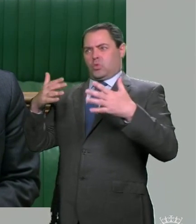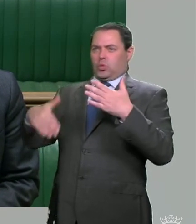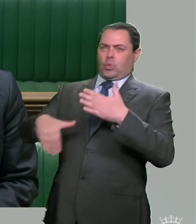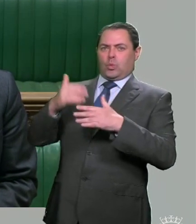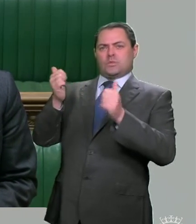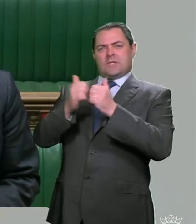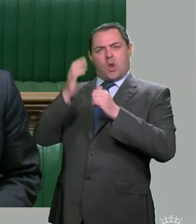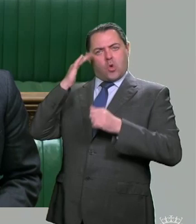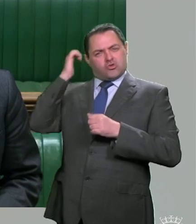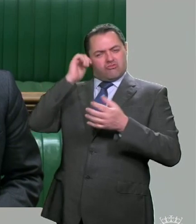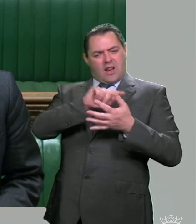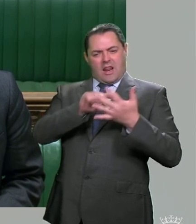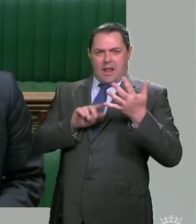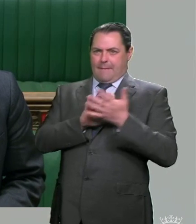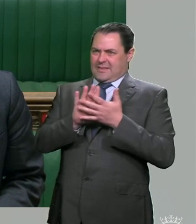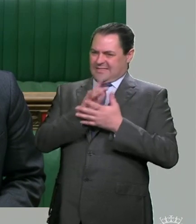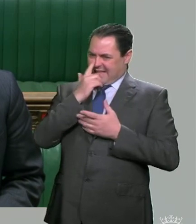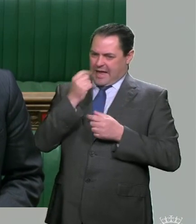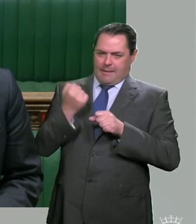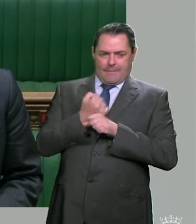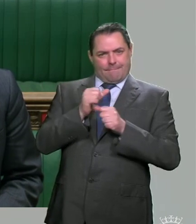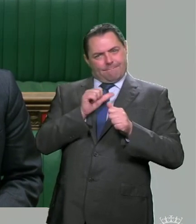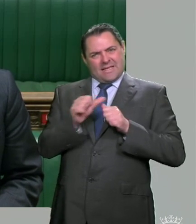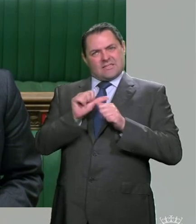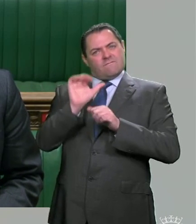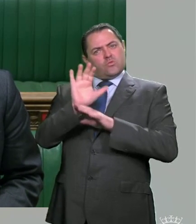It will allow us to shape a better future for our people.